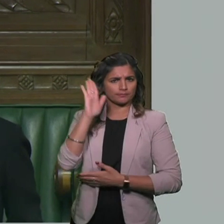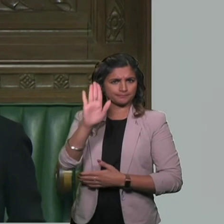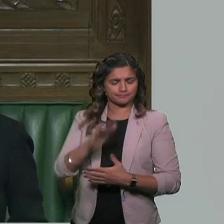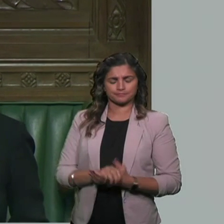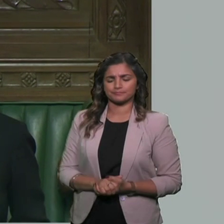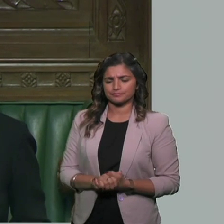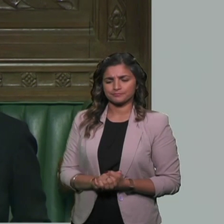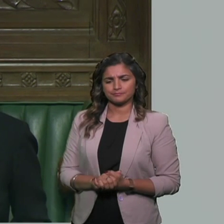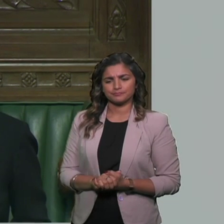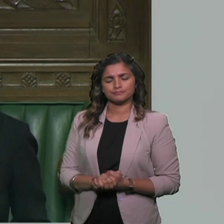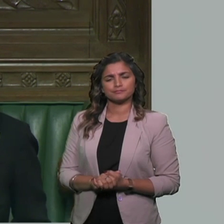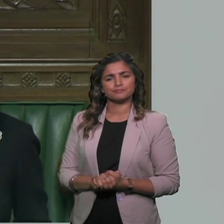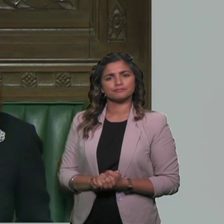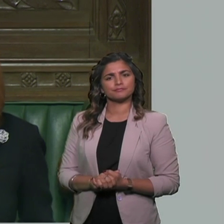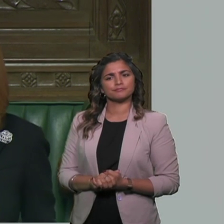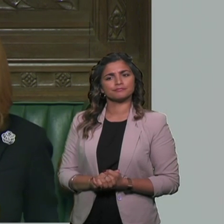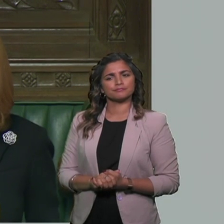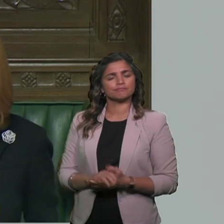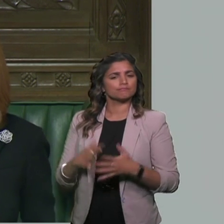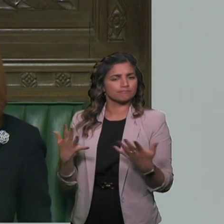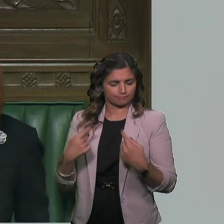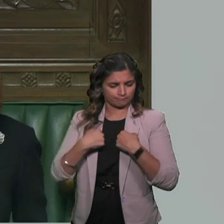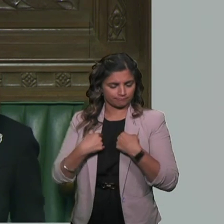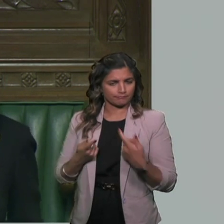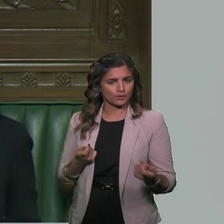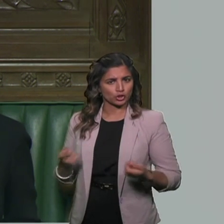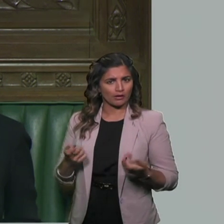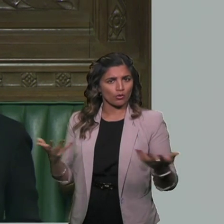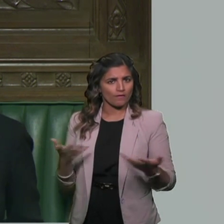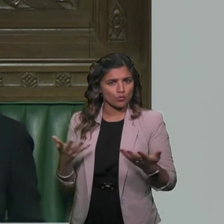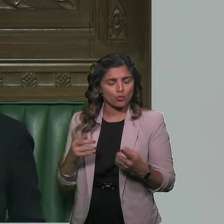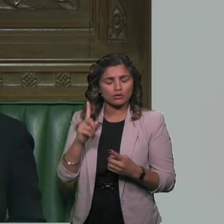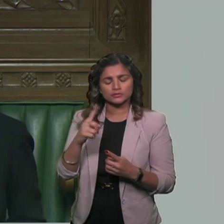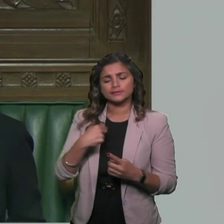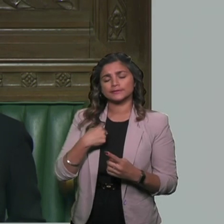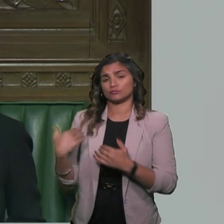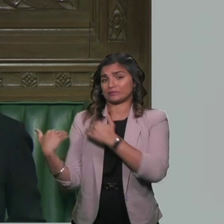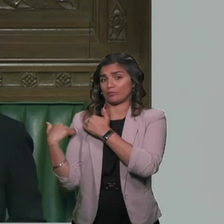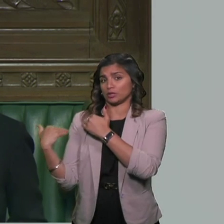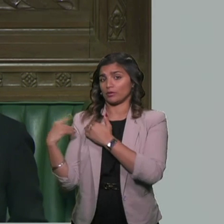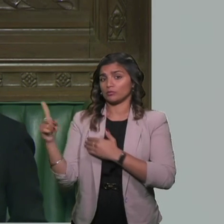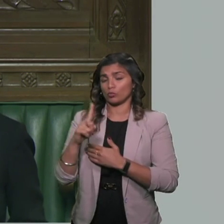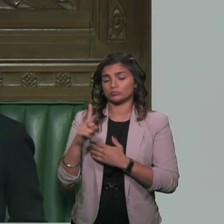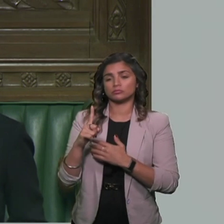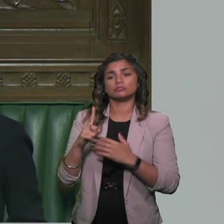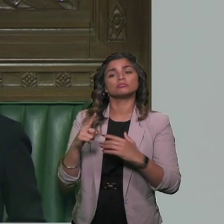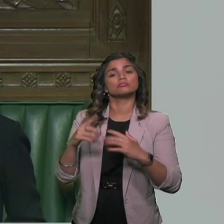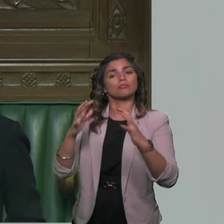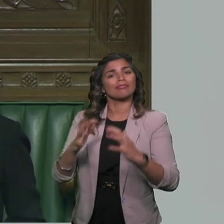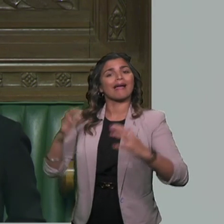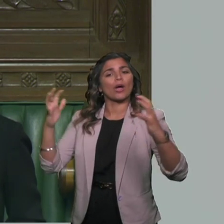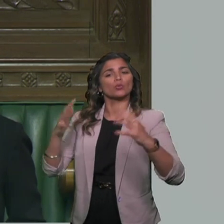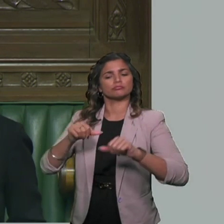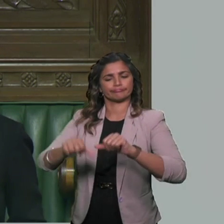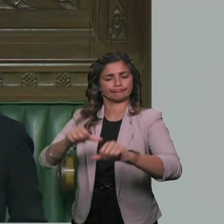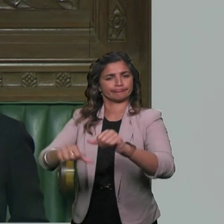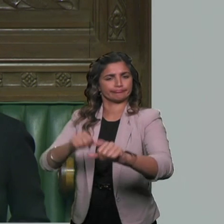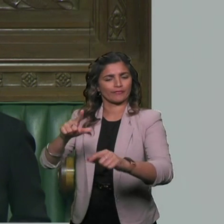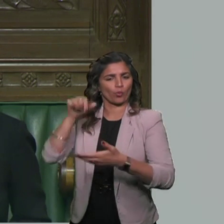As Chairman of Ways and Means, the House knows I chair and have responsibility for the House’s proceedings on the Budget.